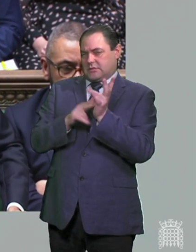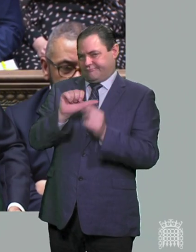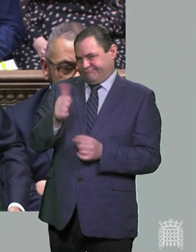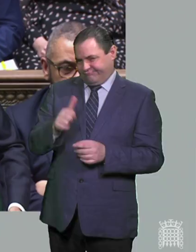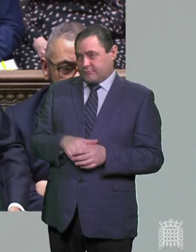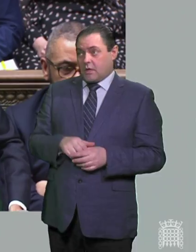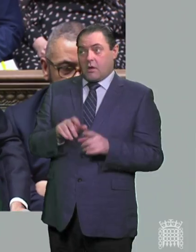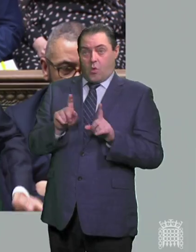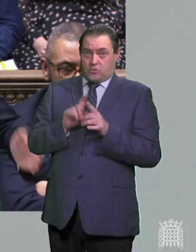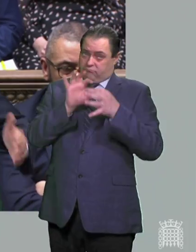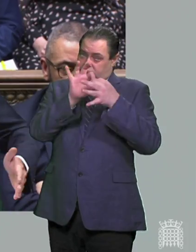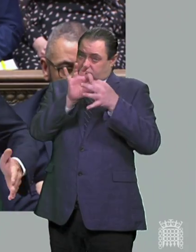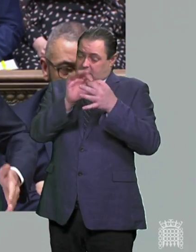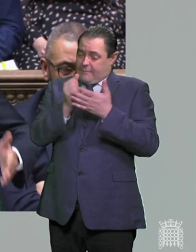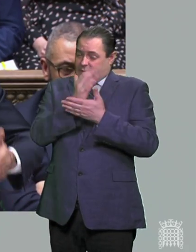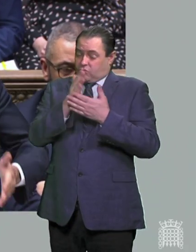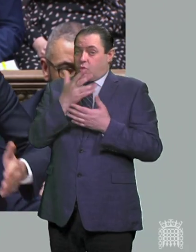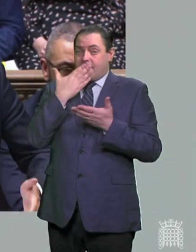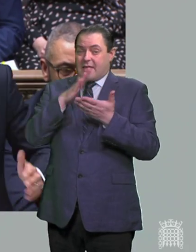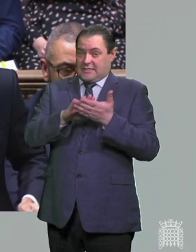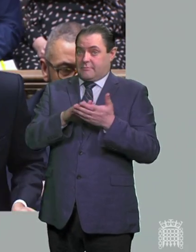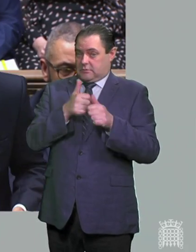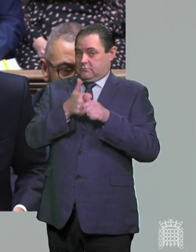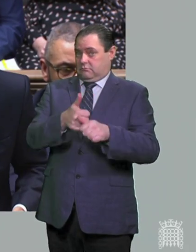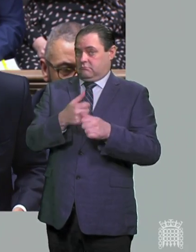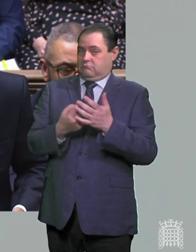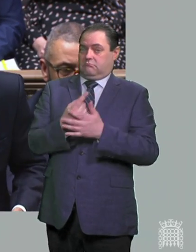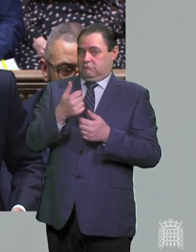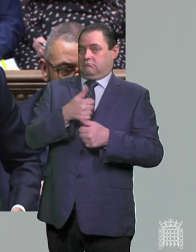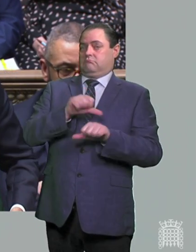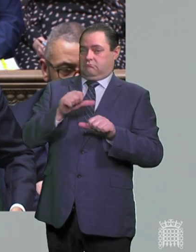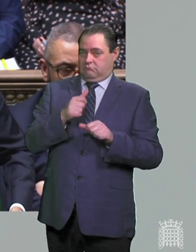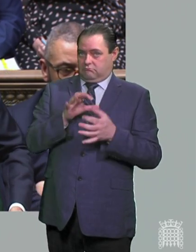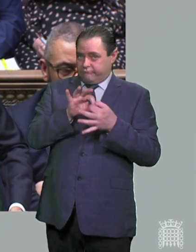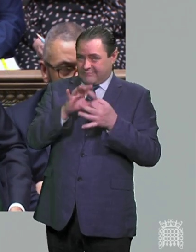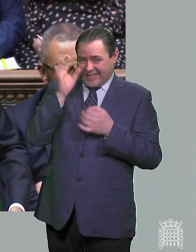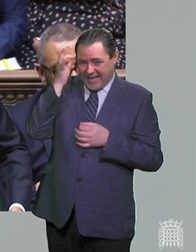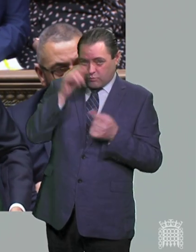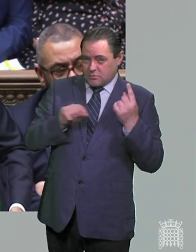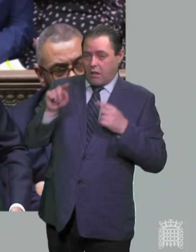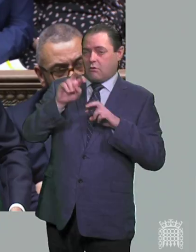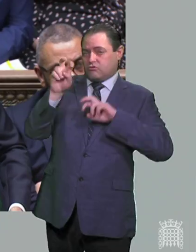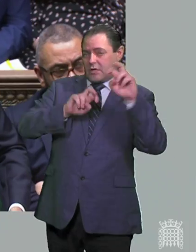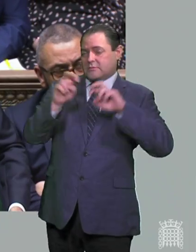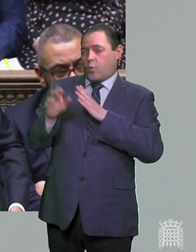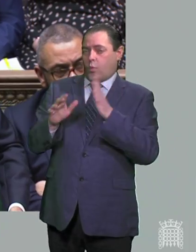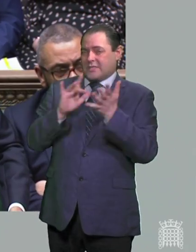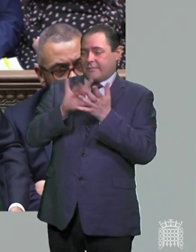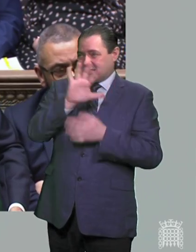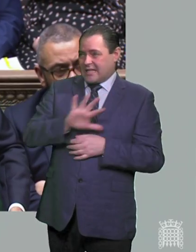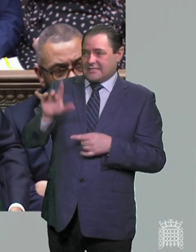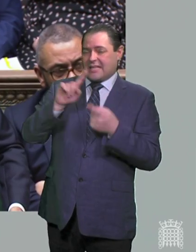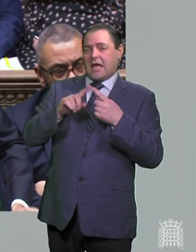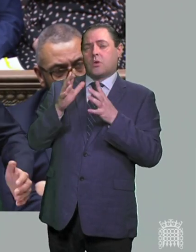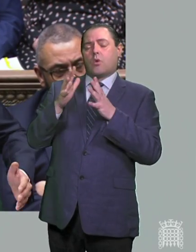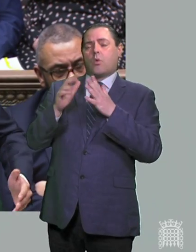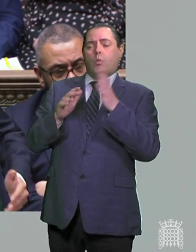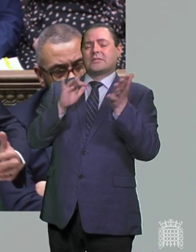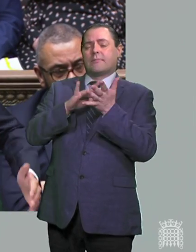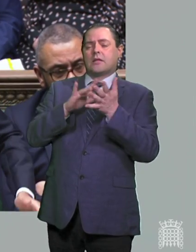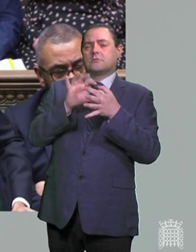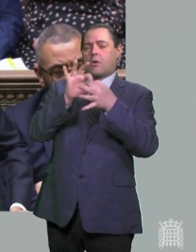We will work with him to ensure those investments are indeed delivered, working with local councils, Transport for West Midlands and the West Midlands Combined Authority.